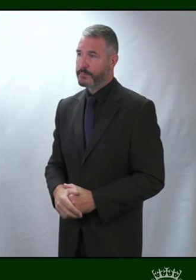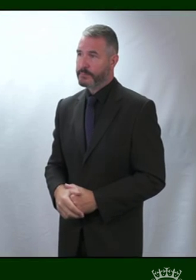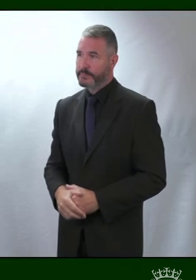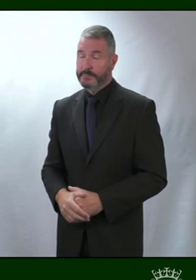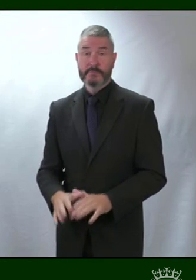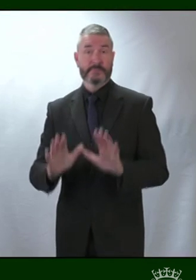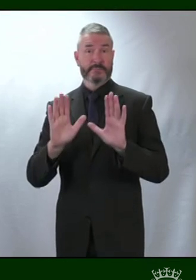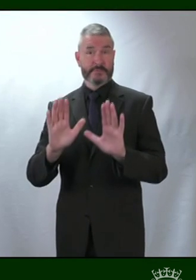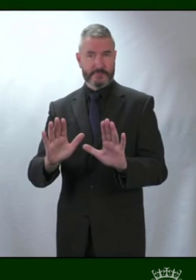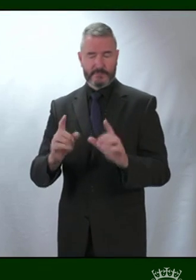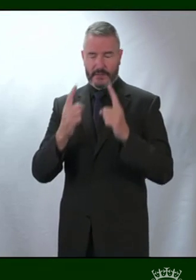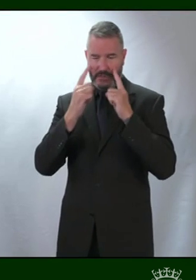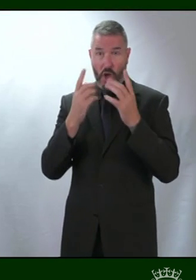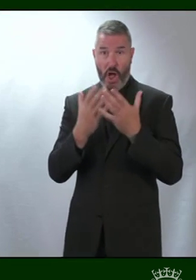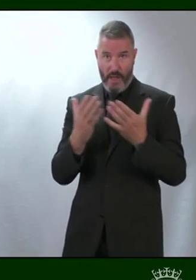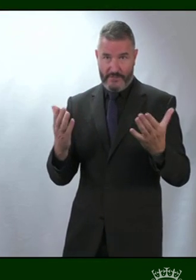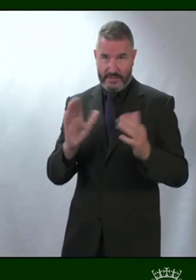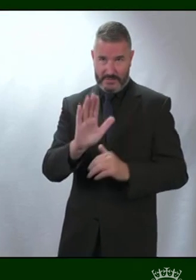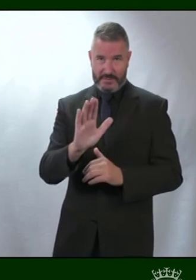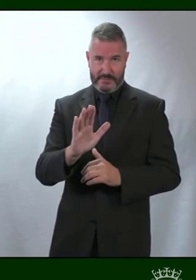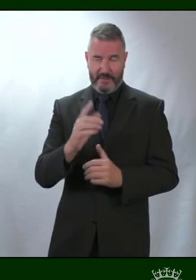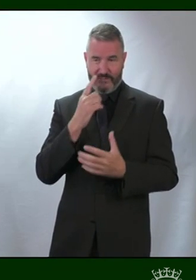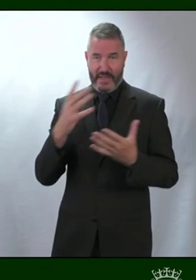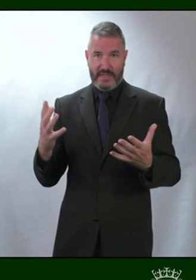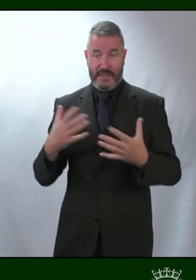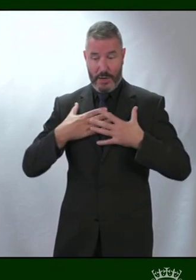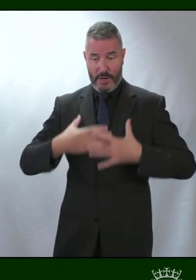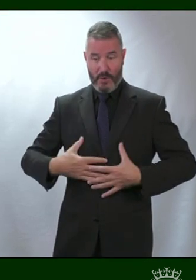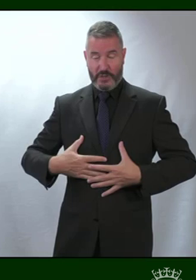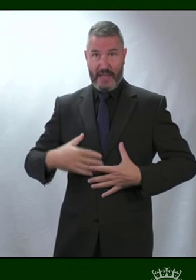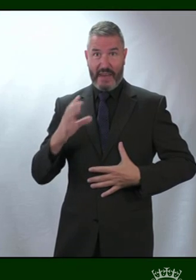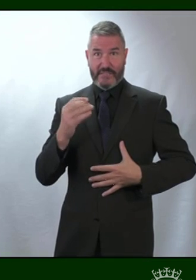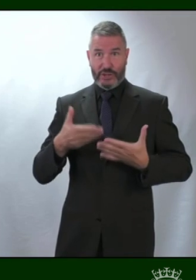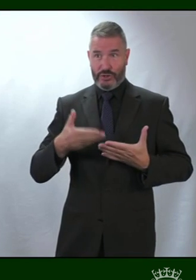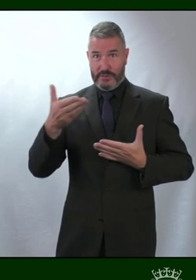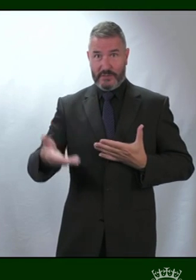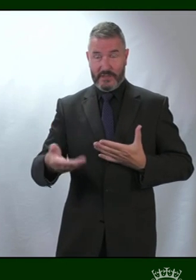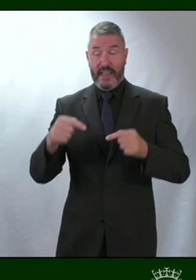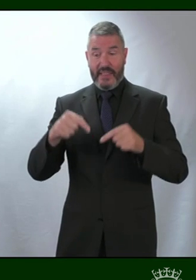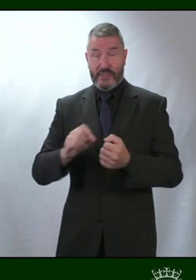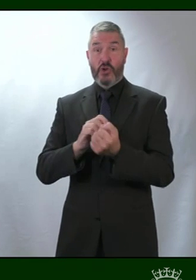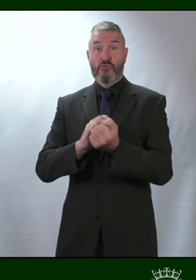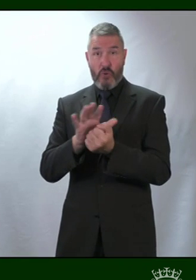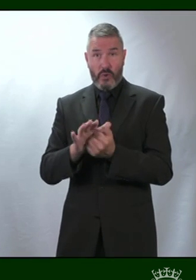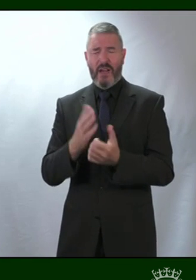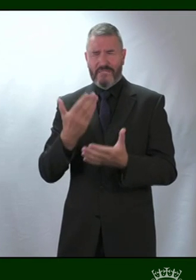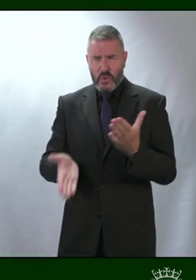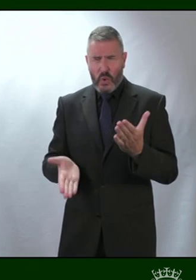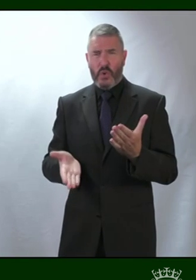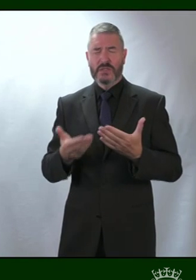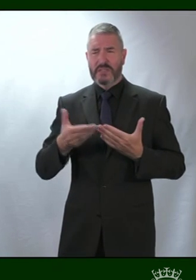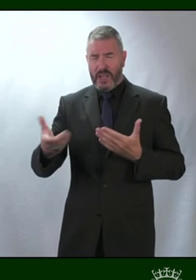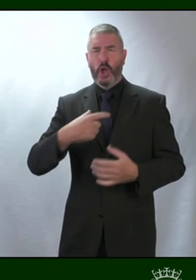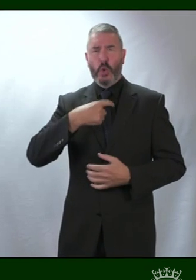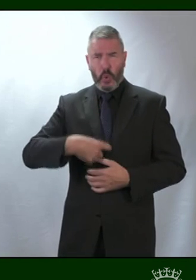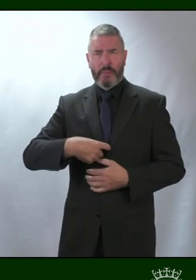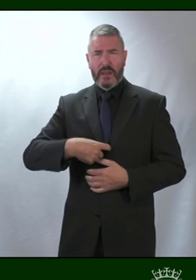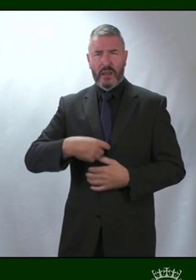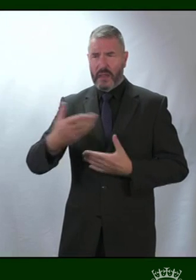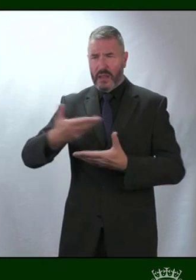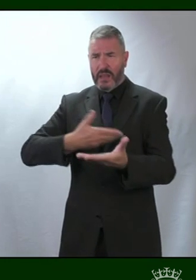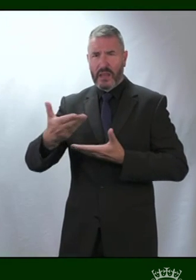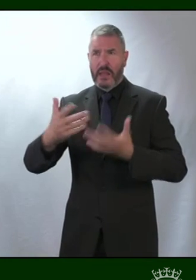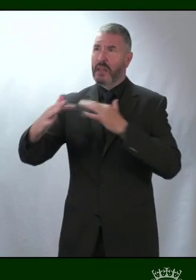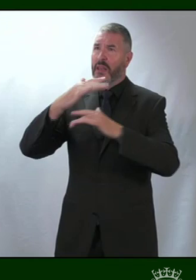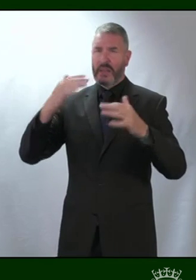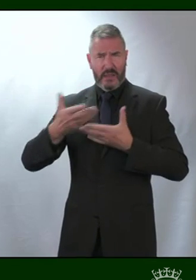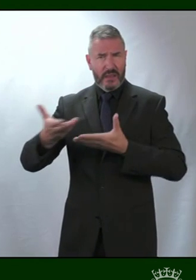It is an obvious fact of biology and epidemiology that, alas, this disease is transmitted by human contact or aerosol contact.